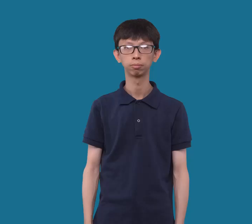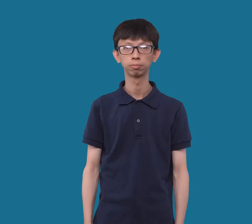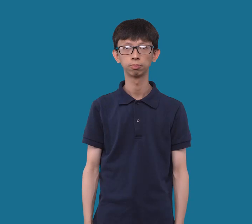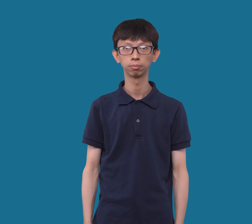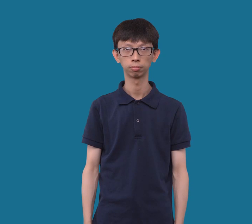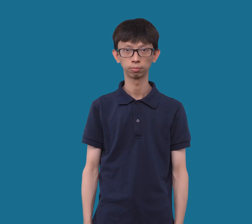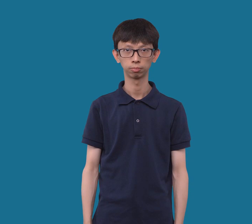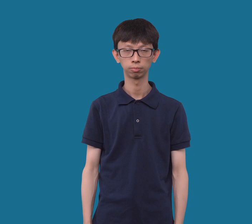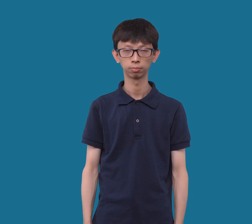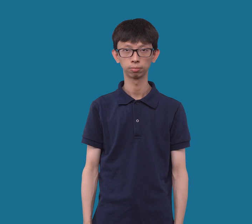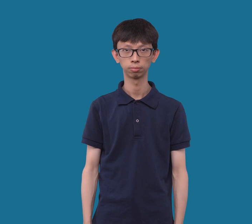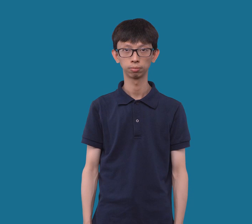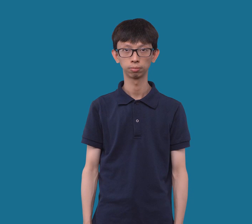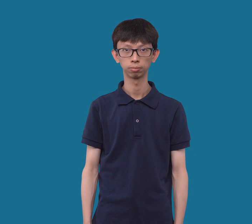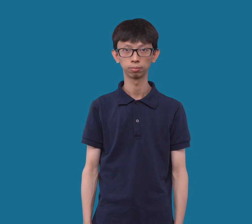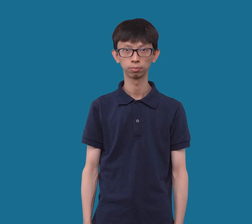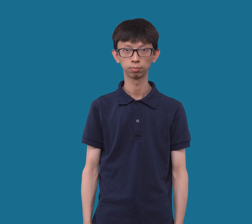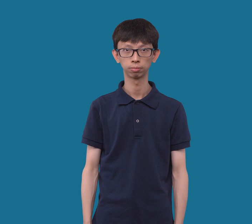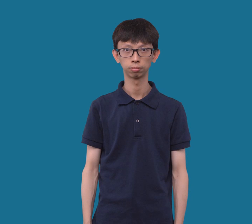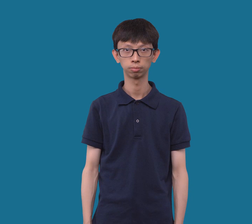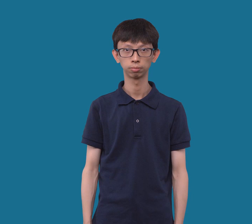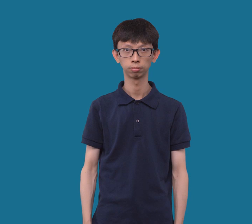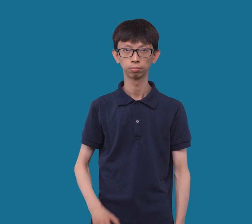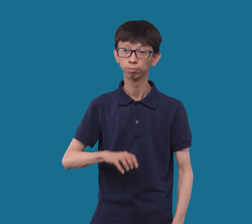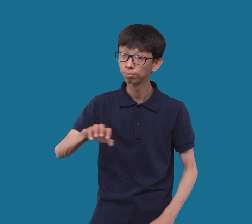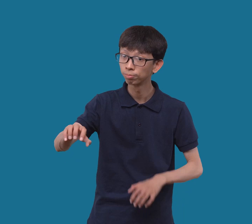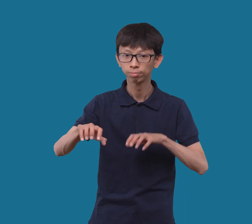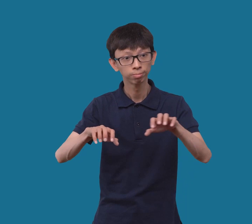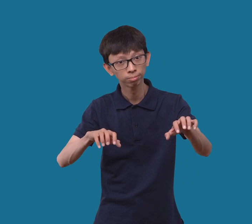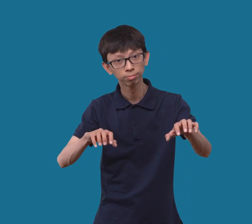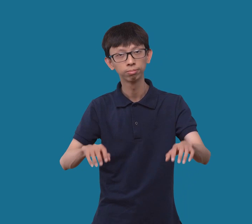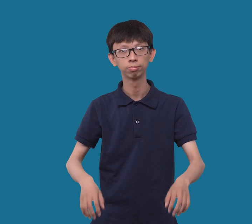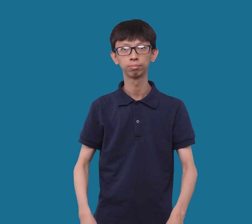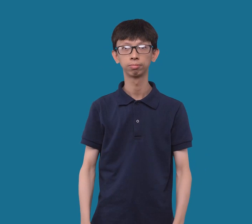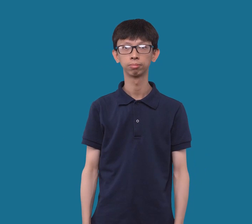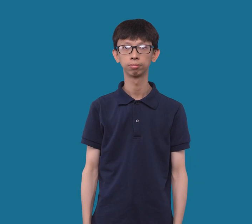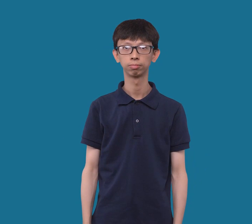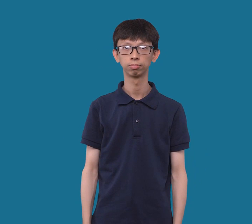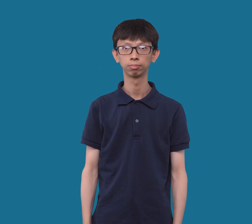bố trí